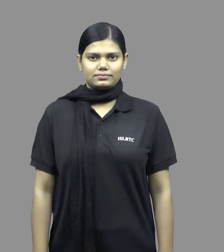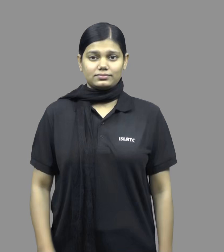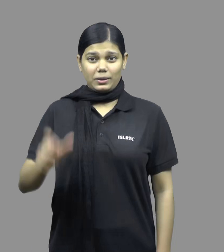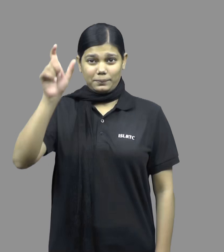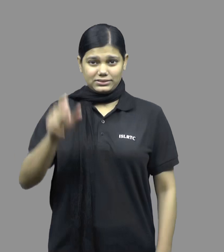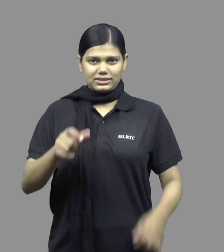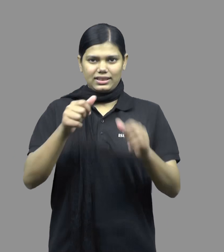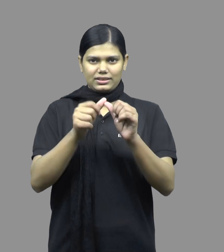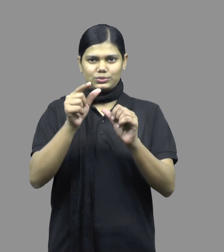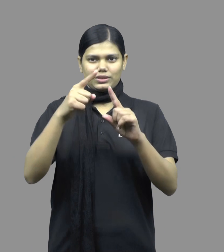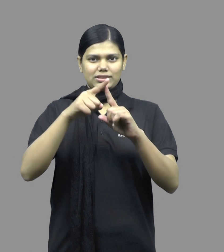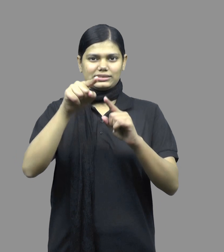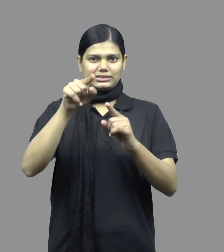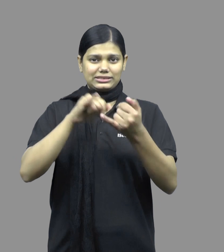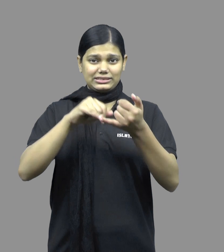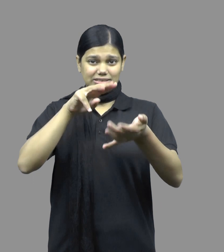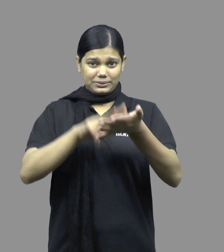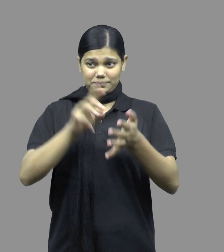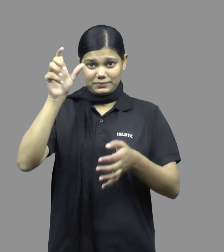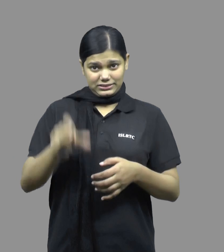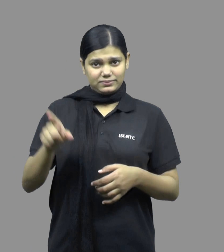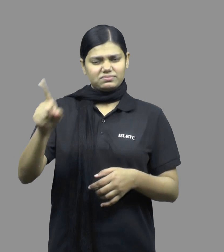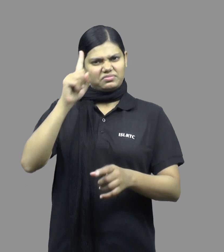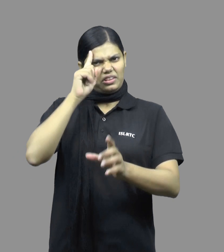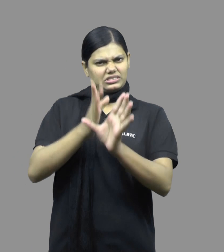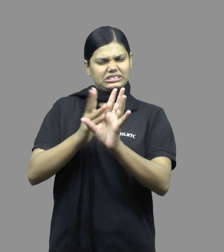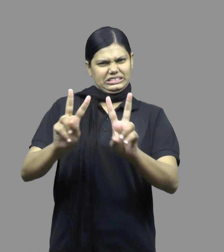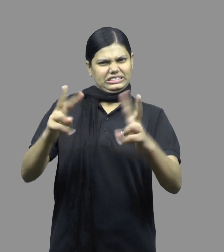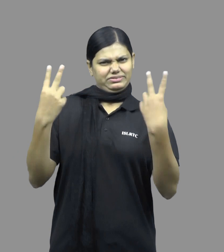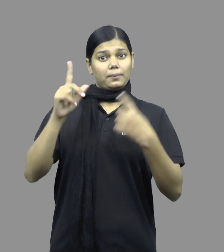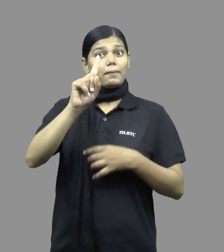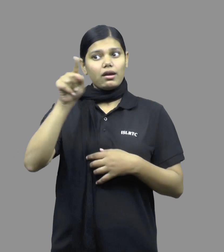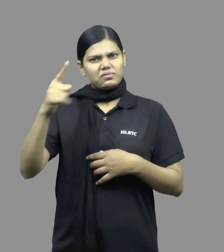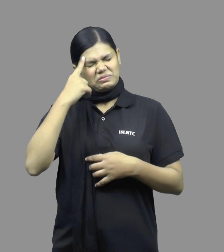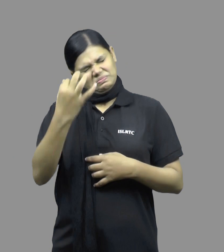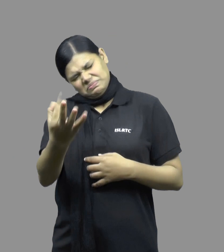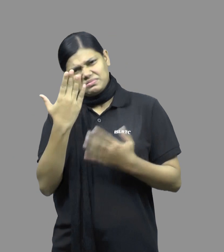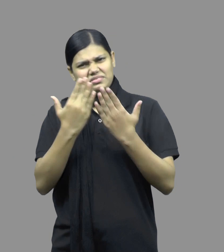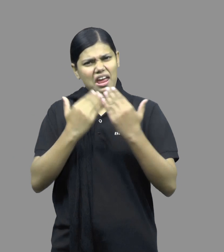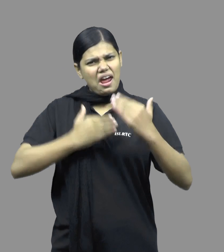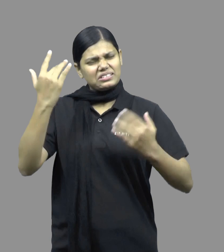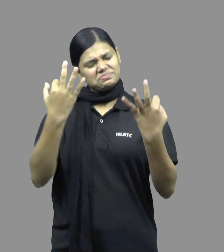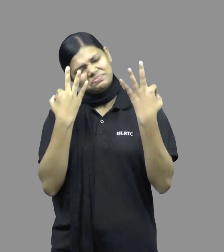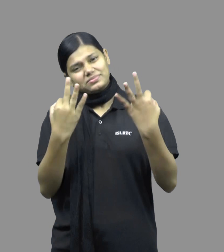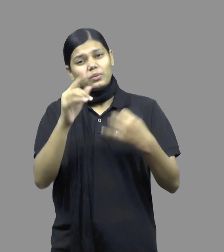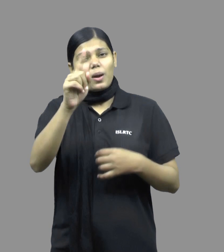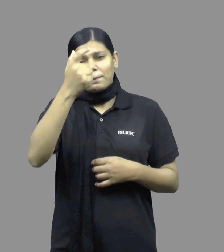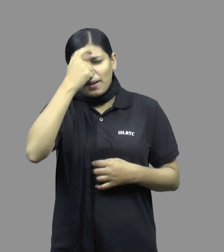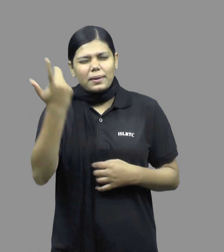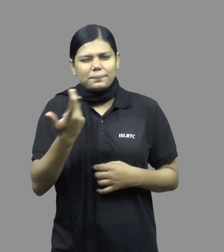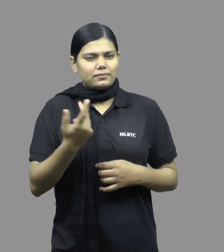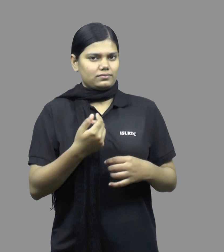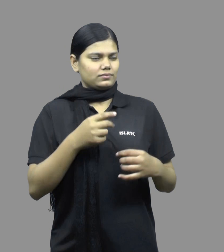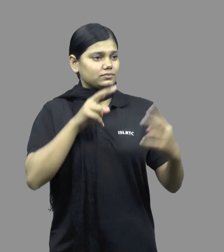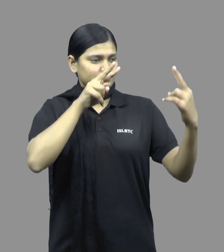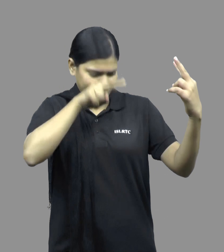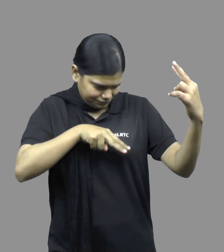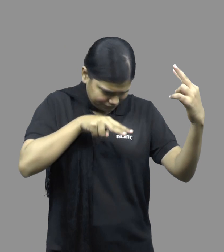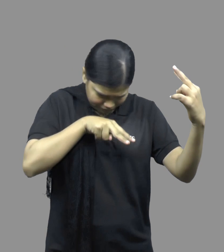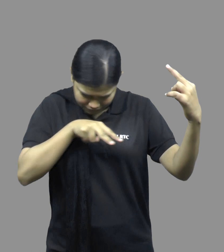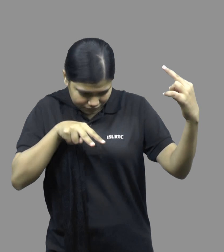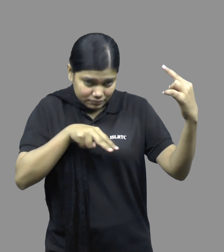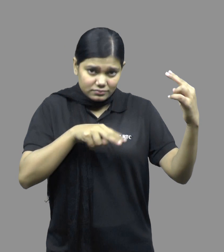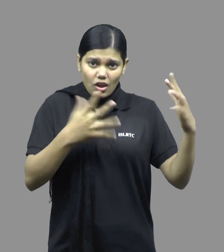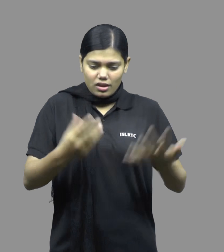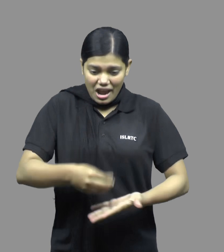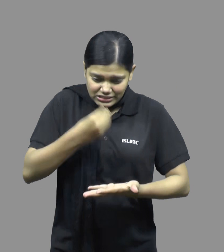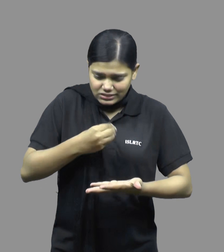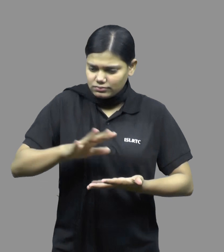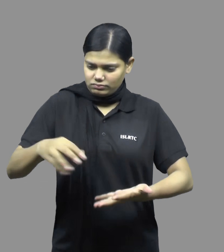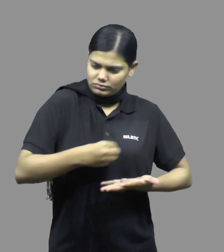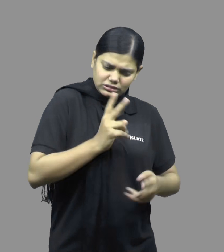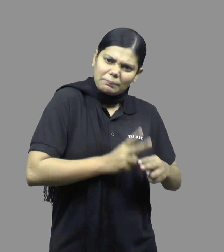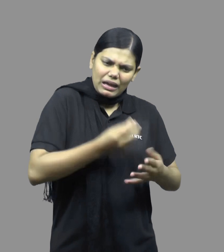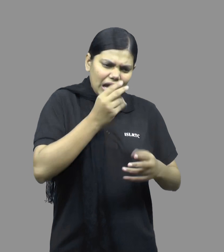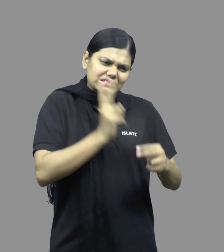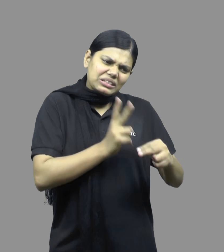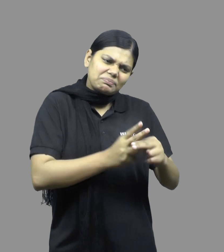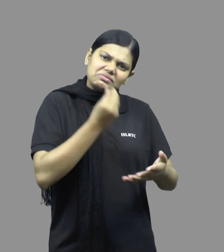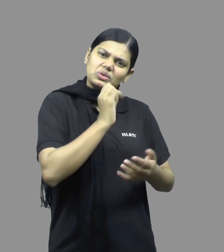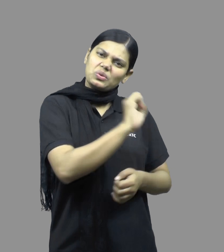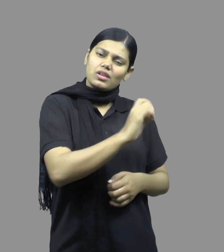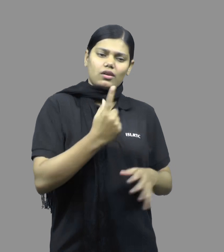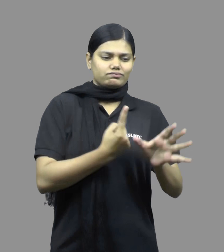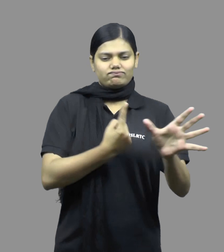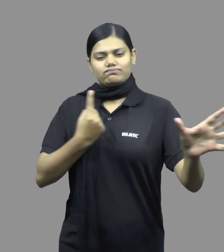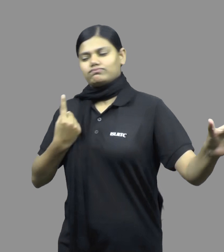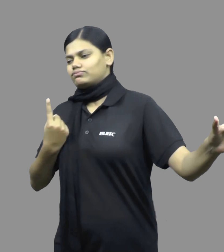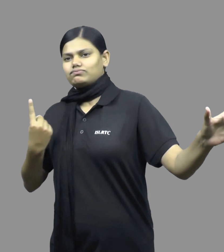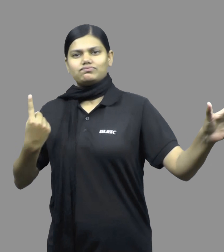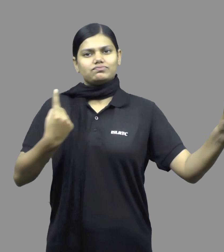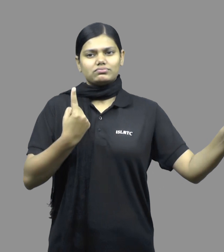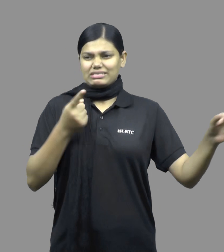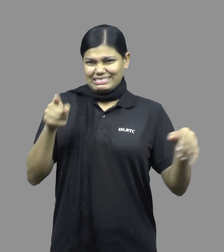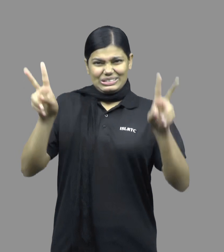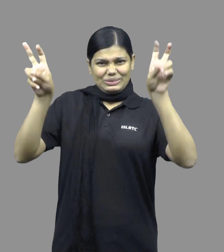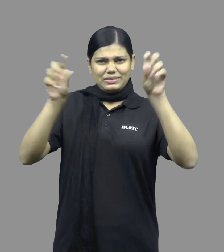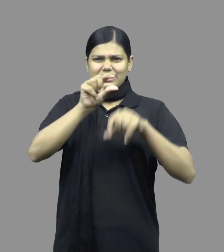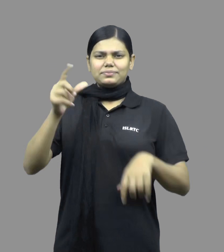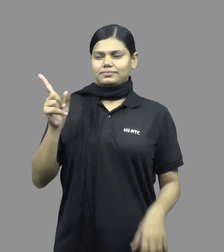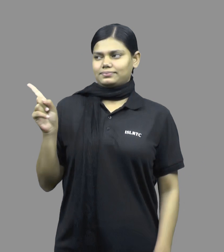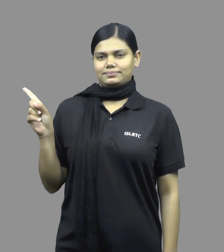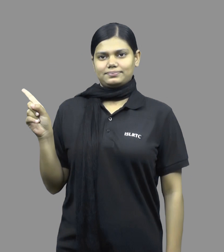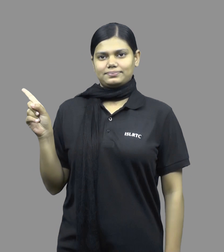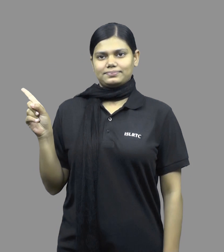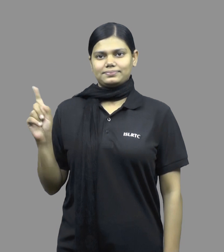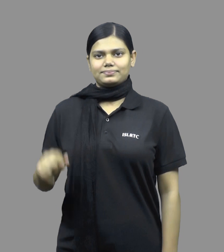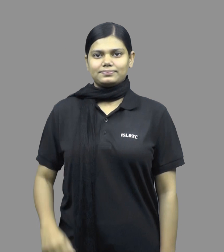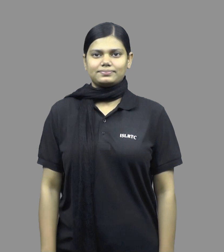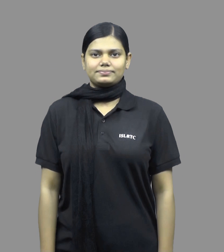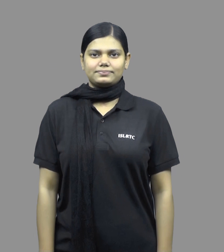Autism